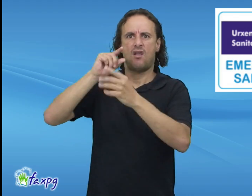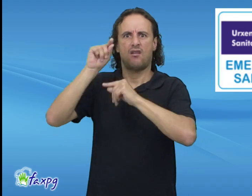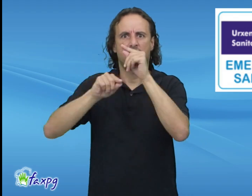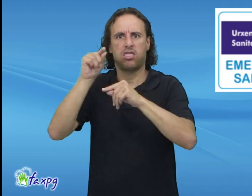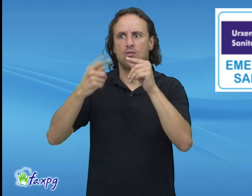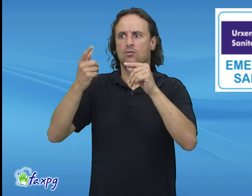virus